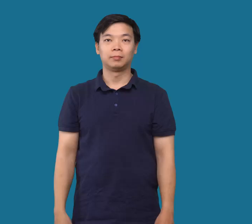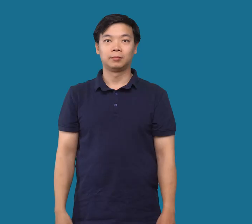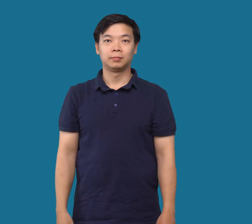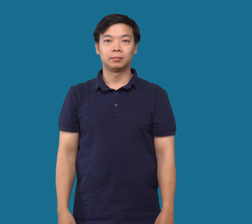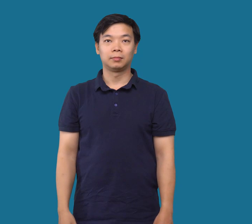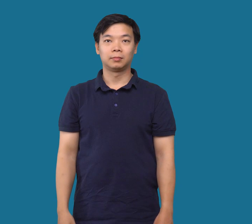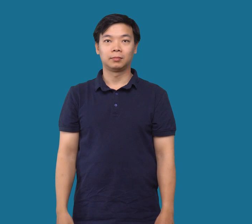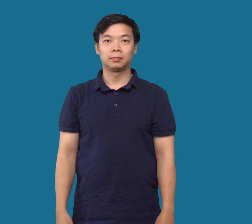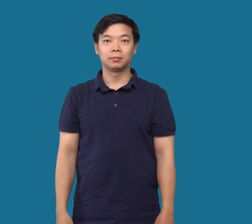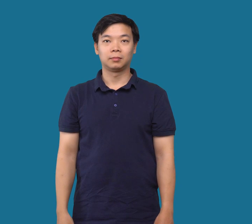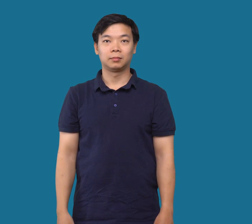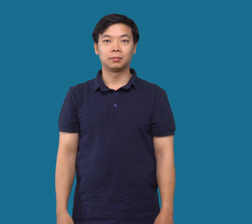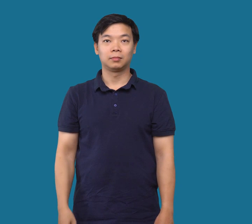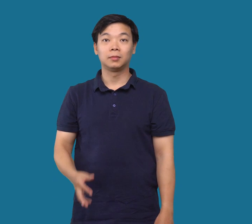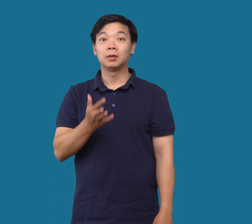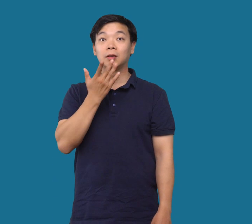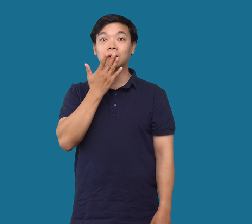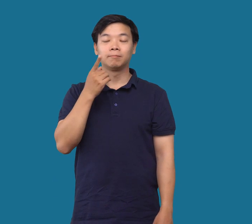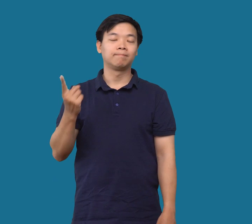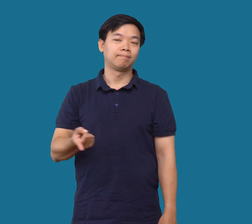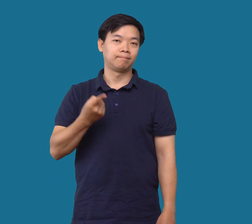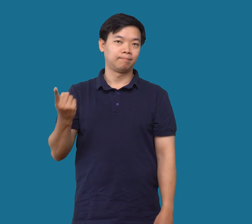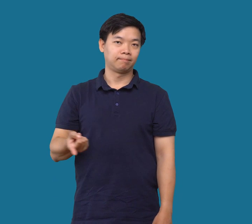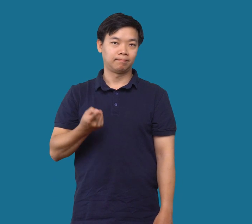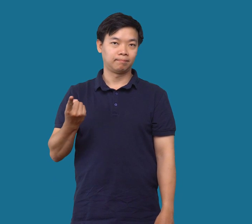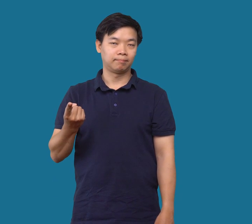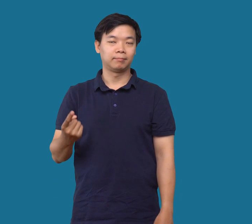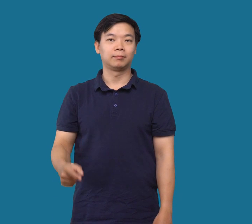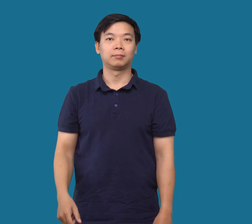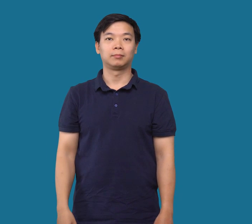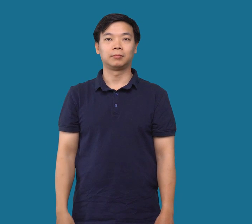cơm bình dân